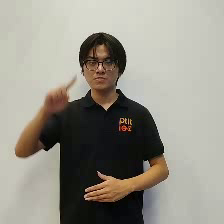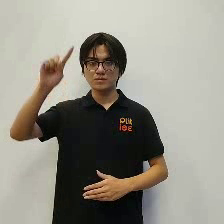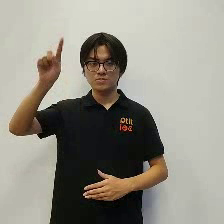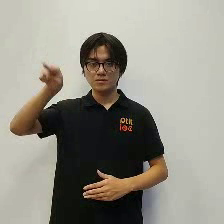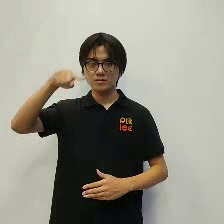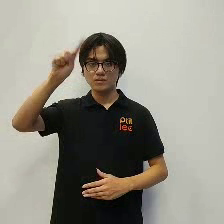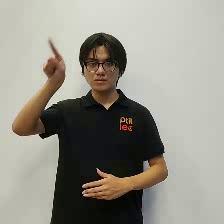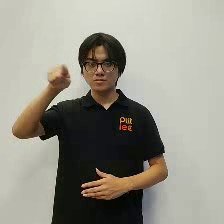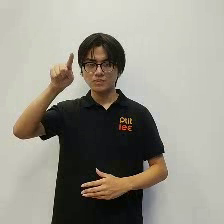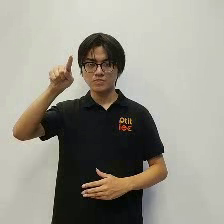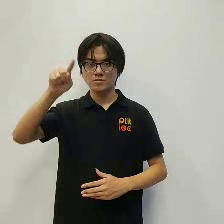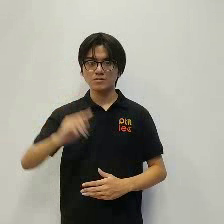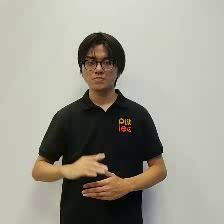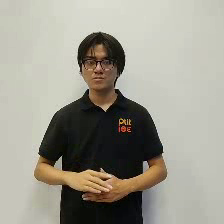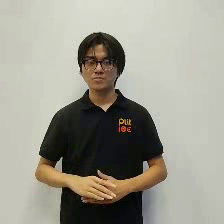Họ